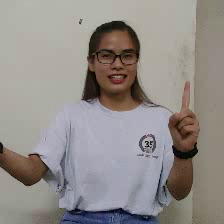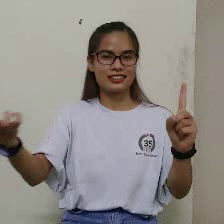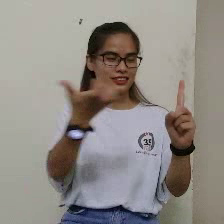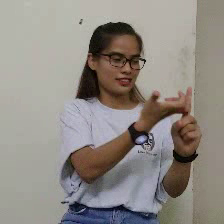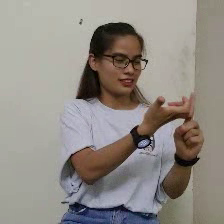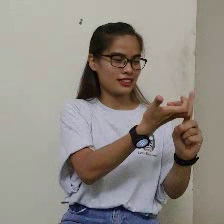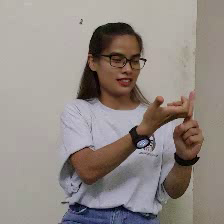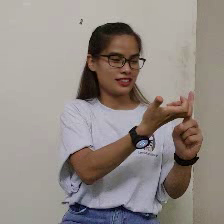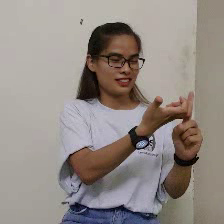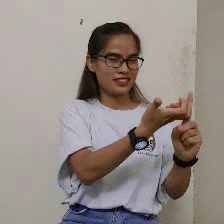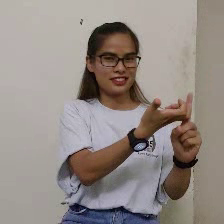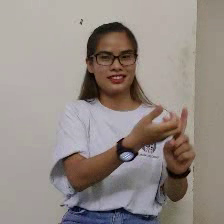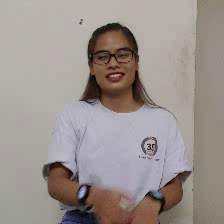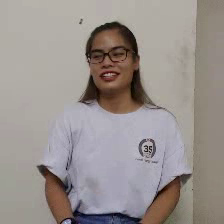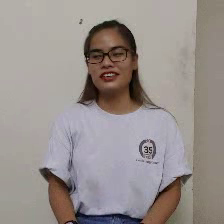Hâm mộ